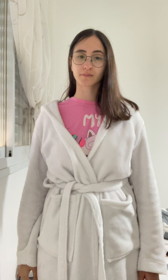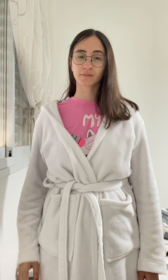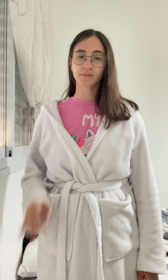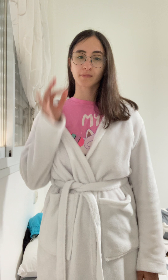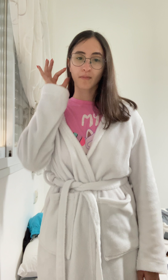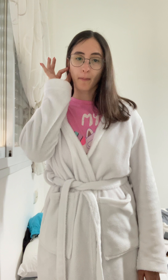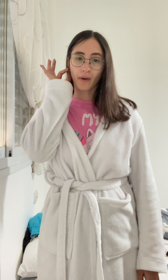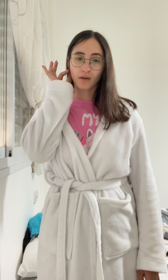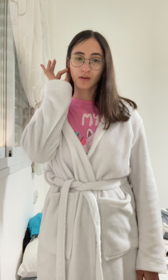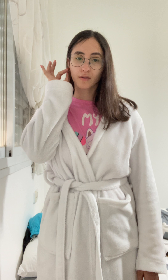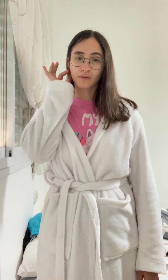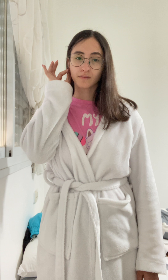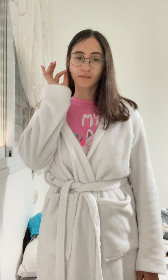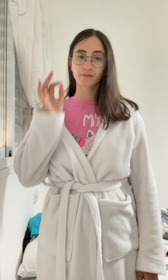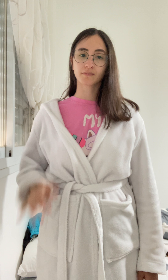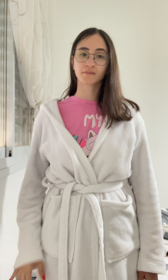בת